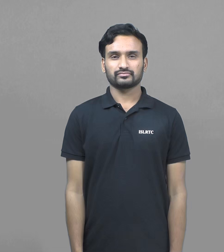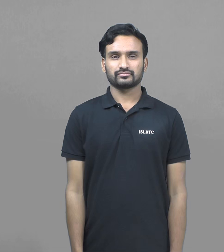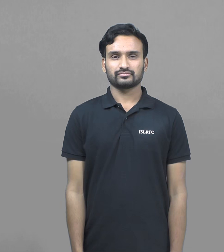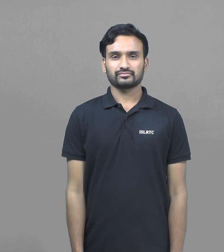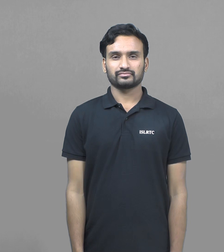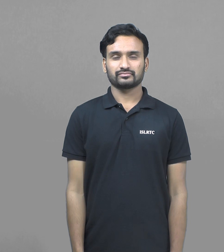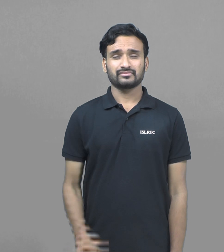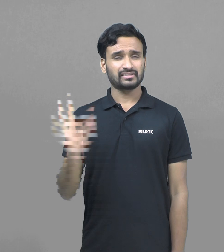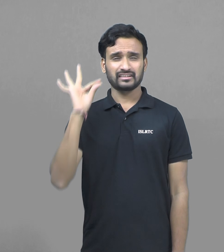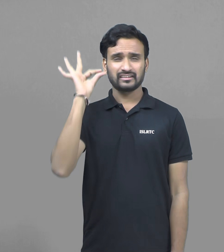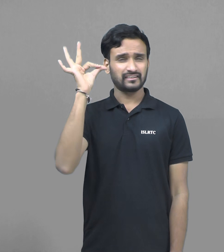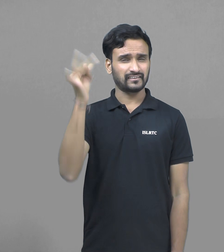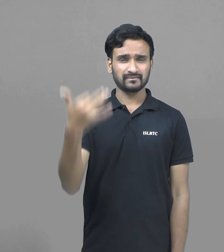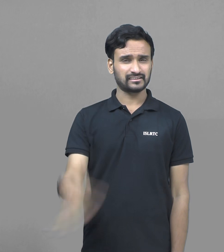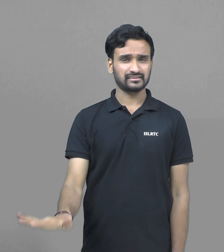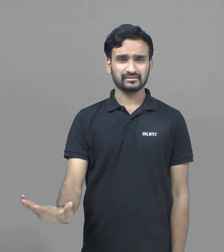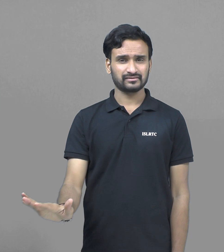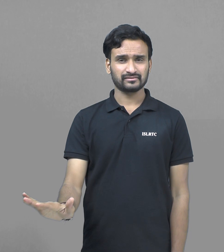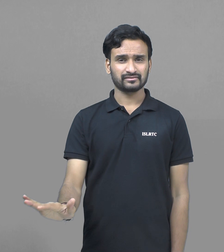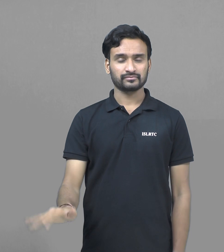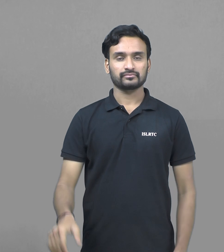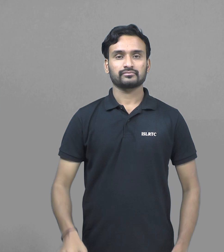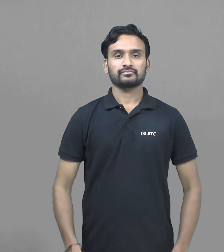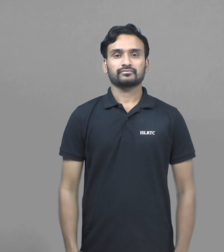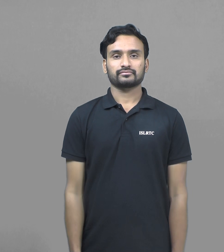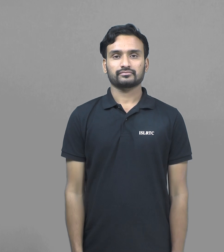Never